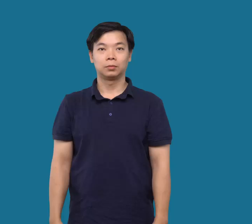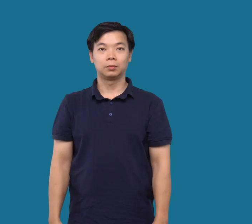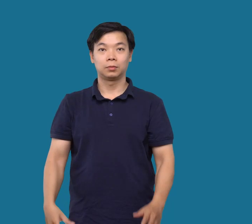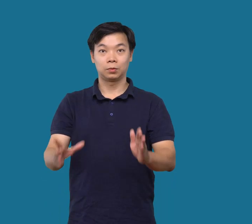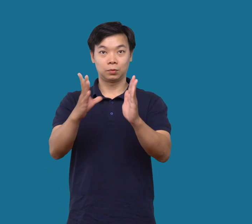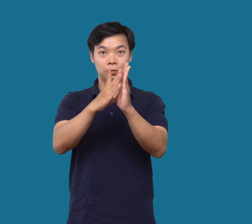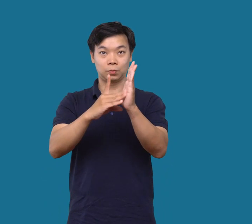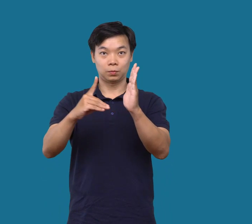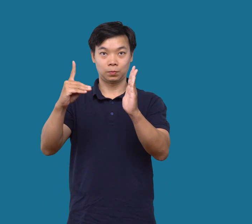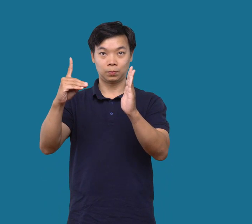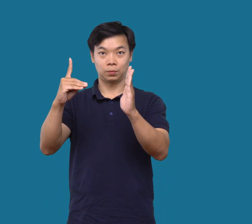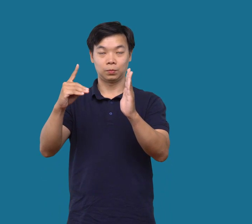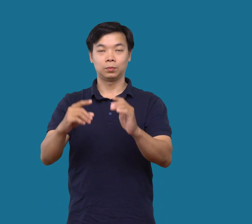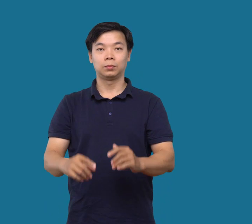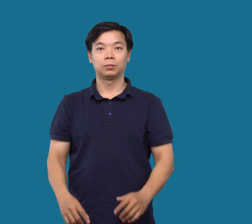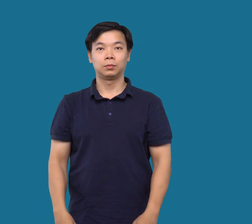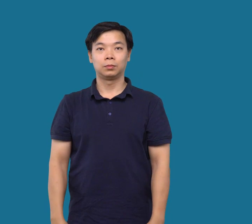nội dung